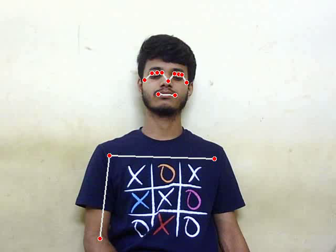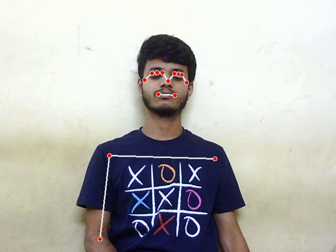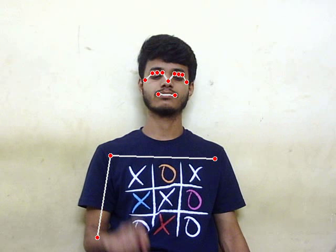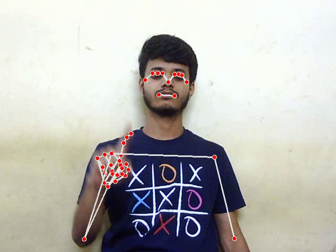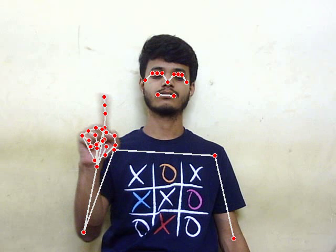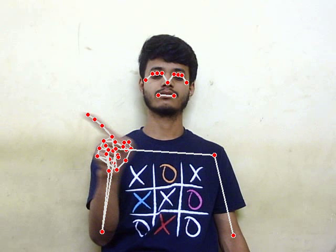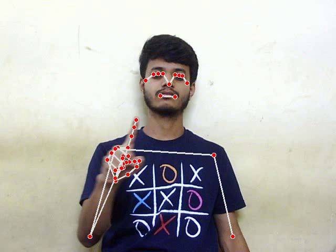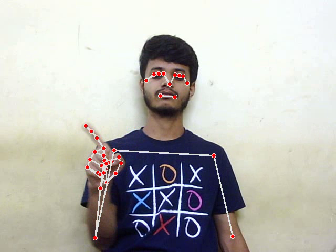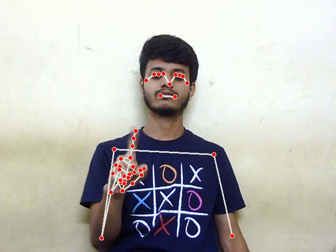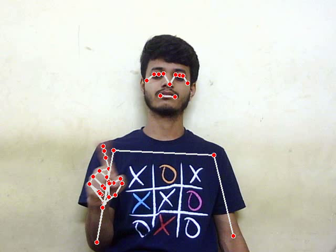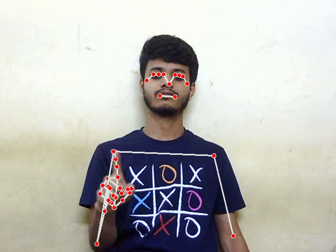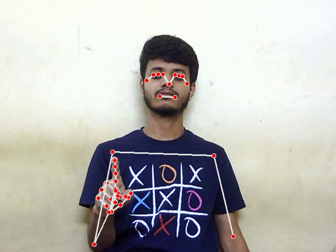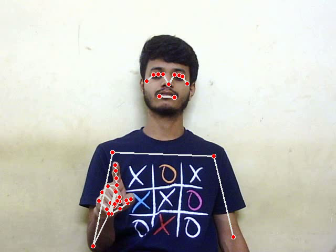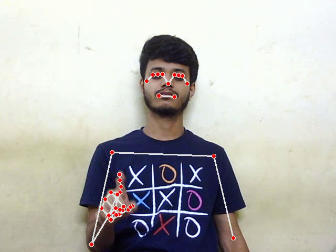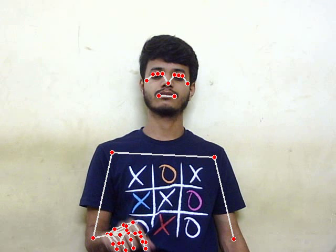where